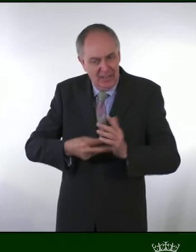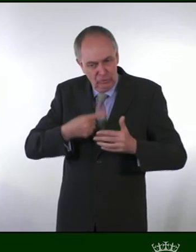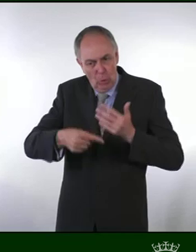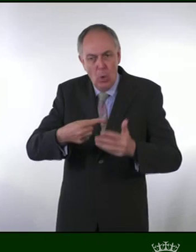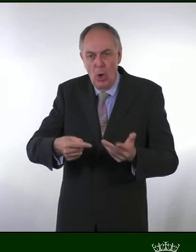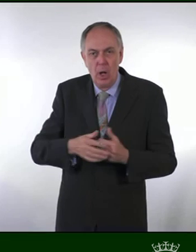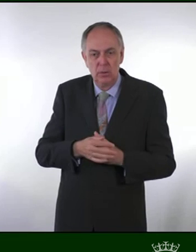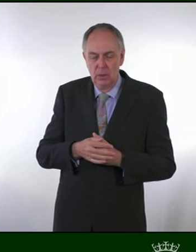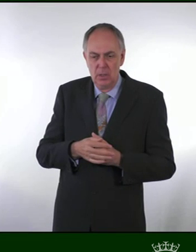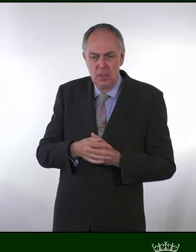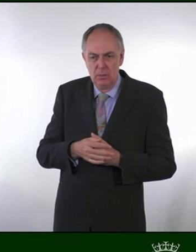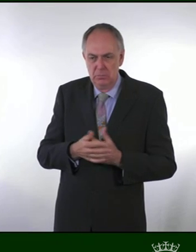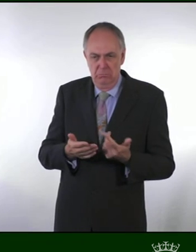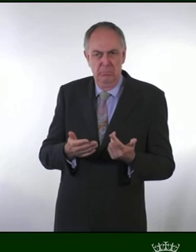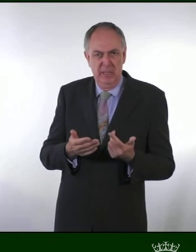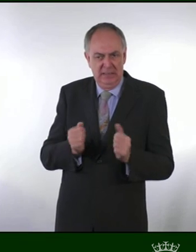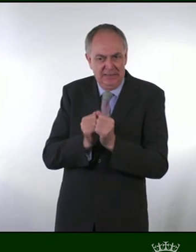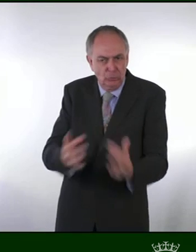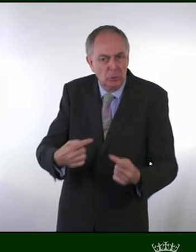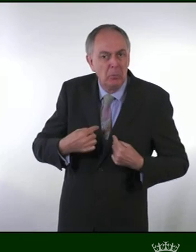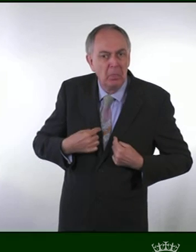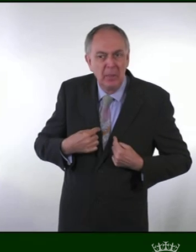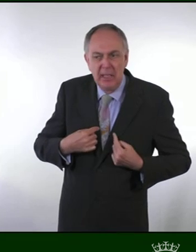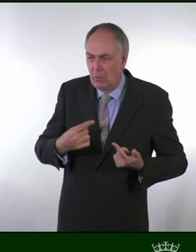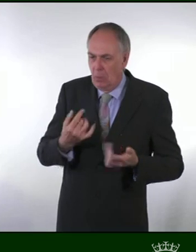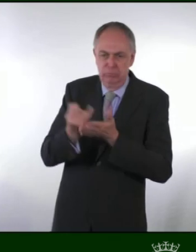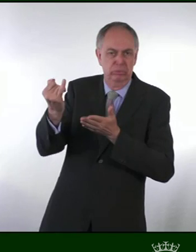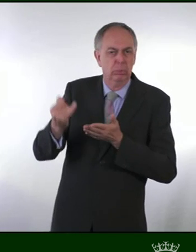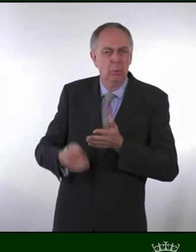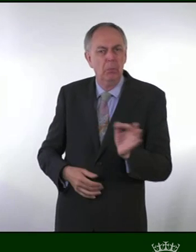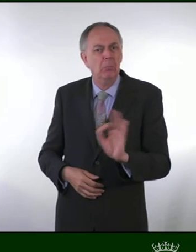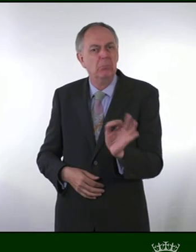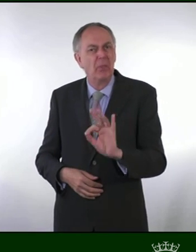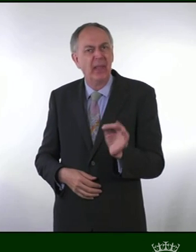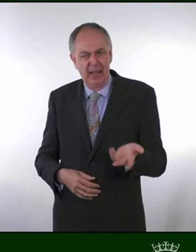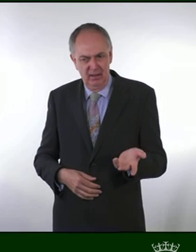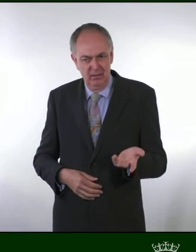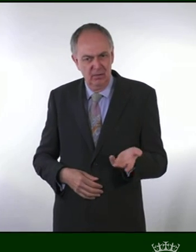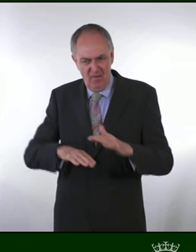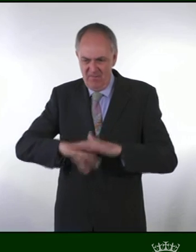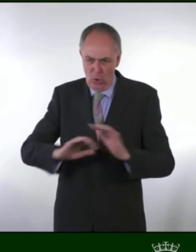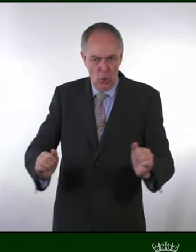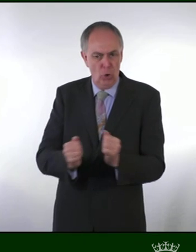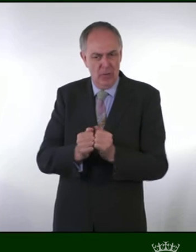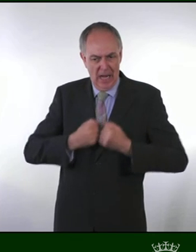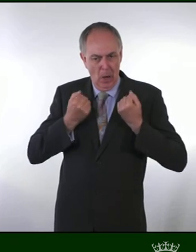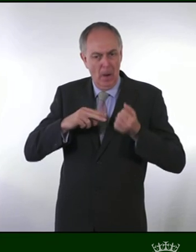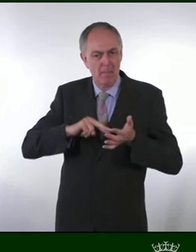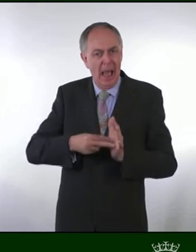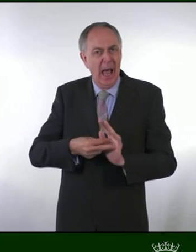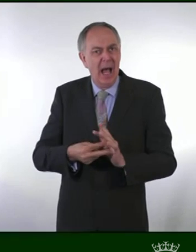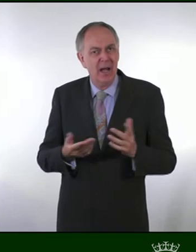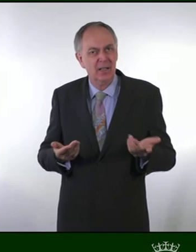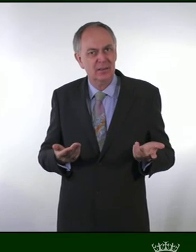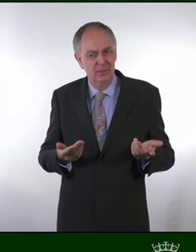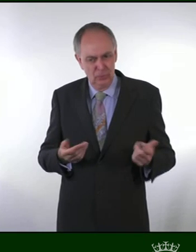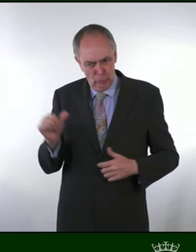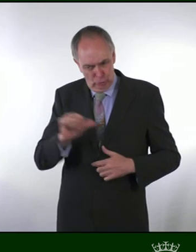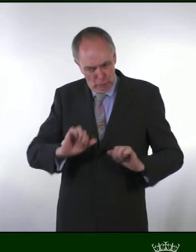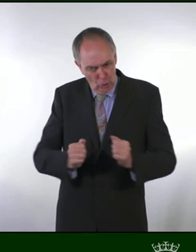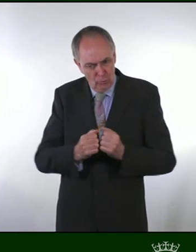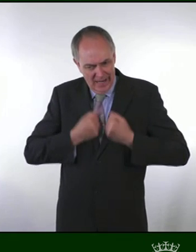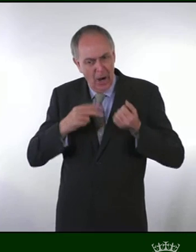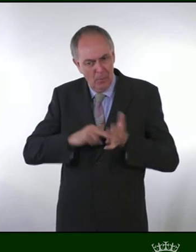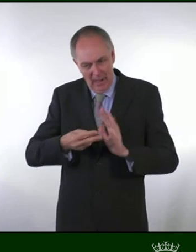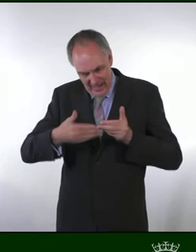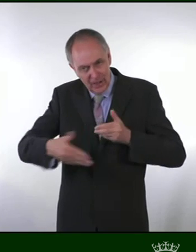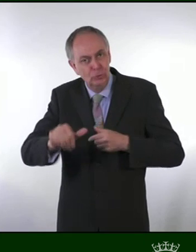He did not offer any dissent at that stage—he thoroughly endorsed our approach, and I believe that he should continue to endorse it today.